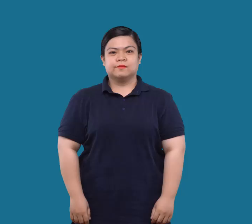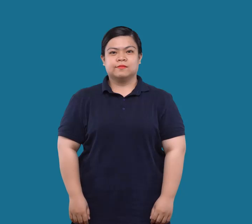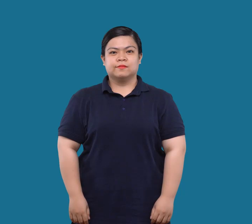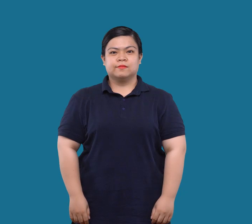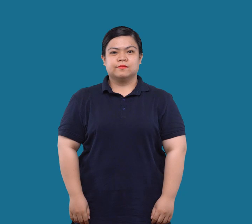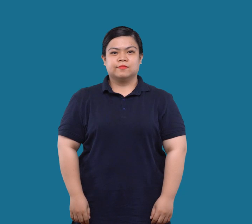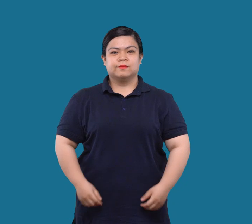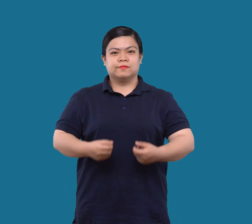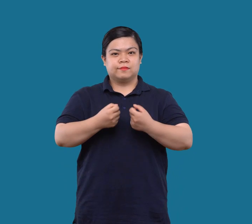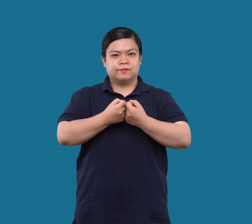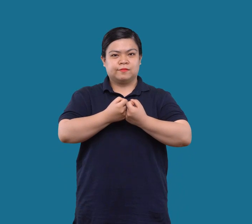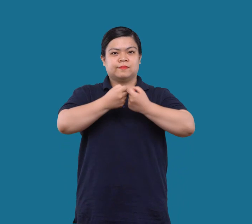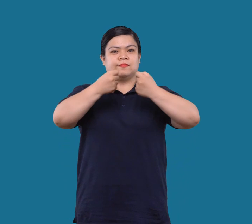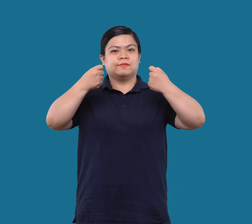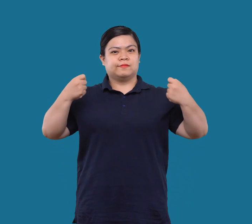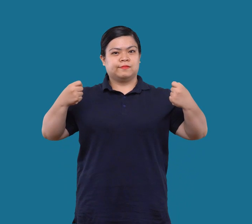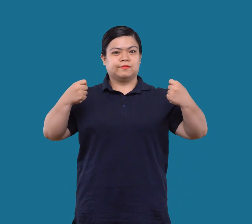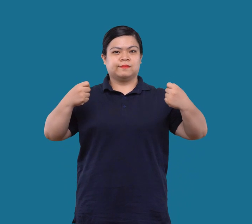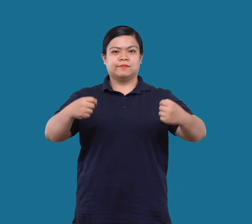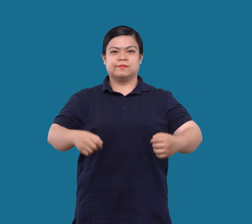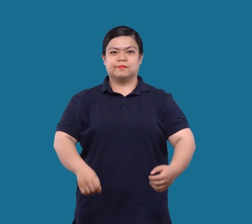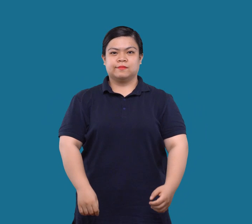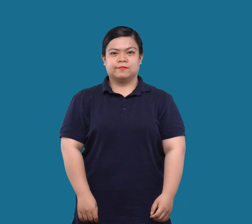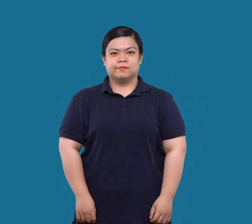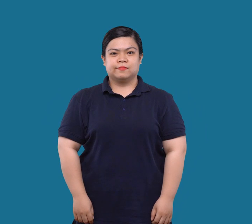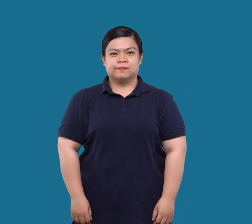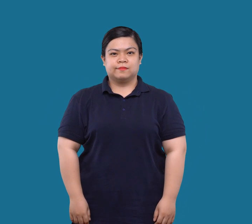cửa hàng